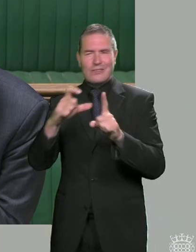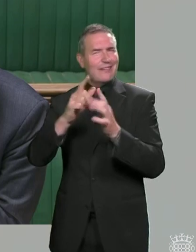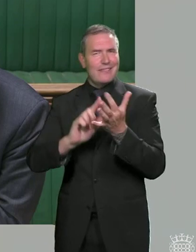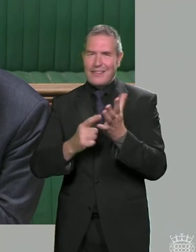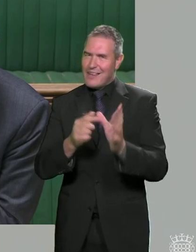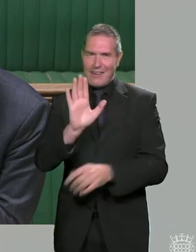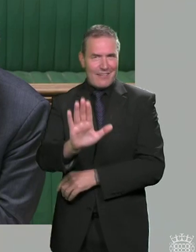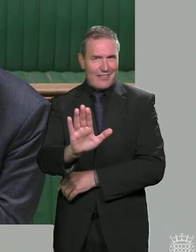what the delta variant is.